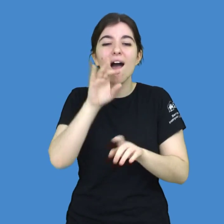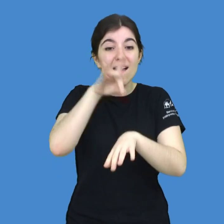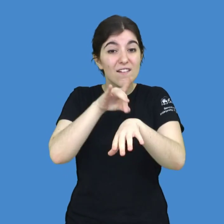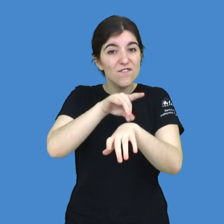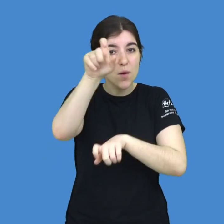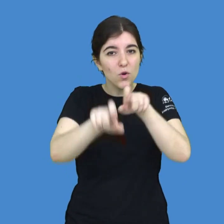enfermo